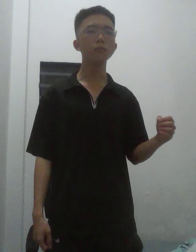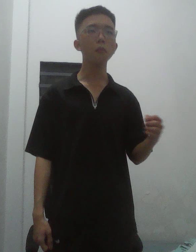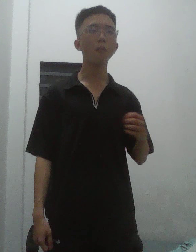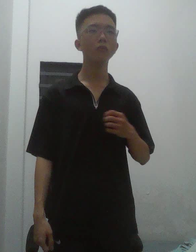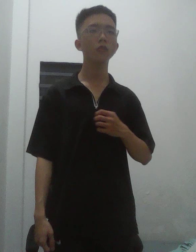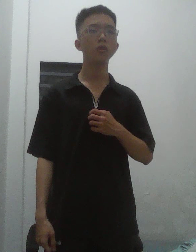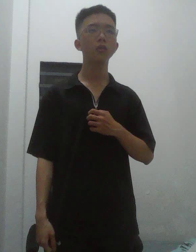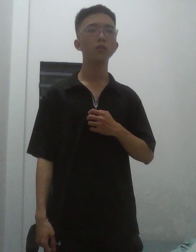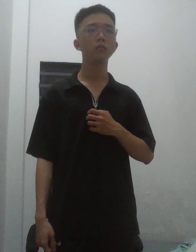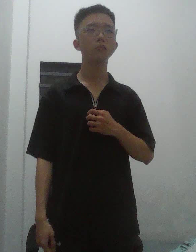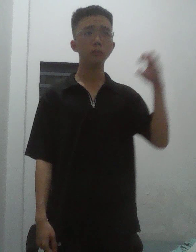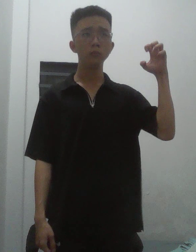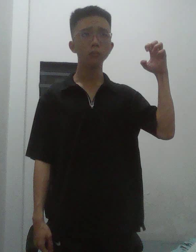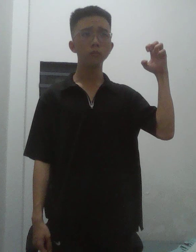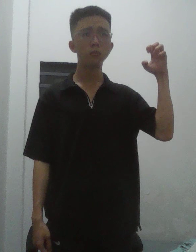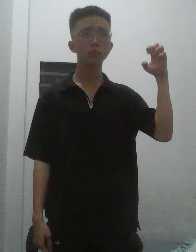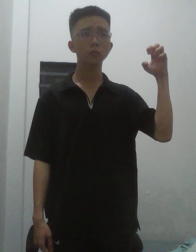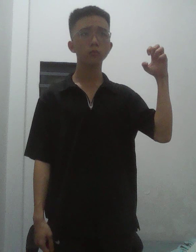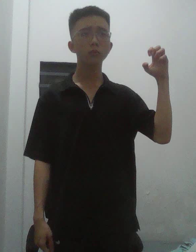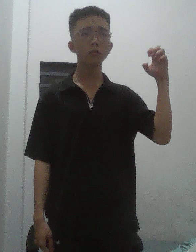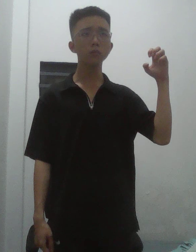tuc gian